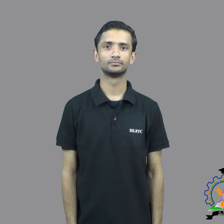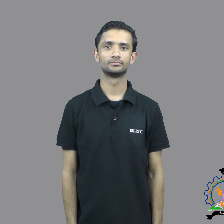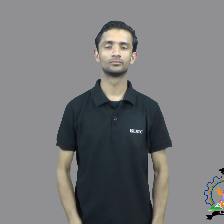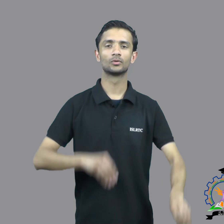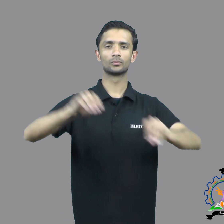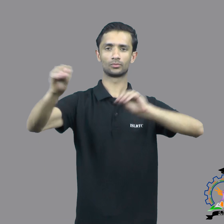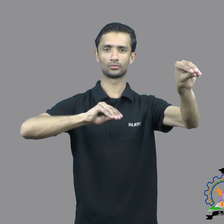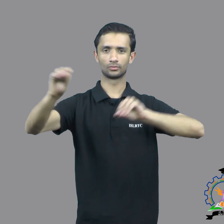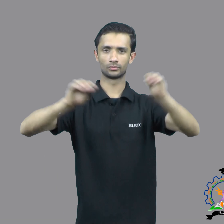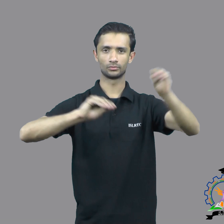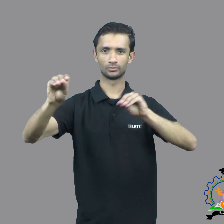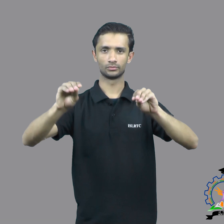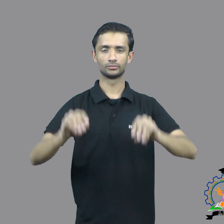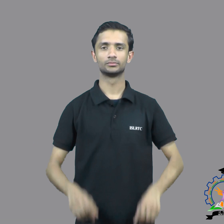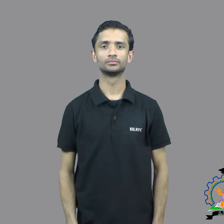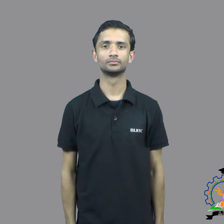Movement